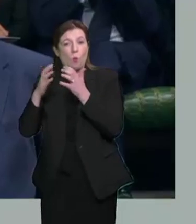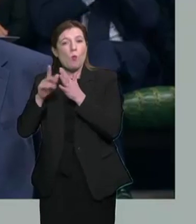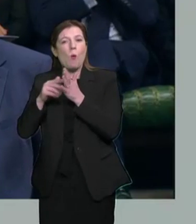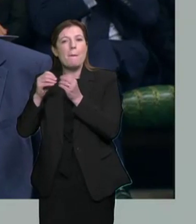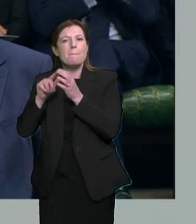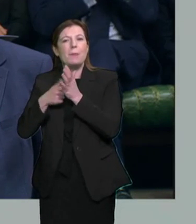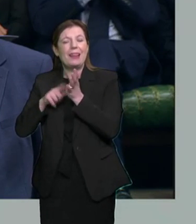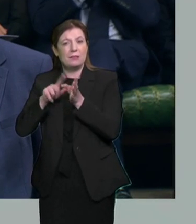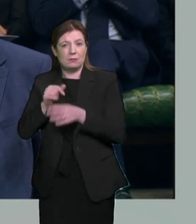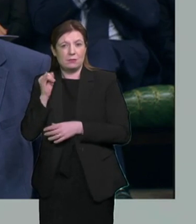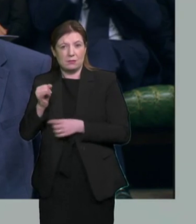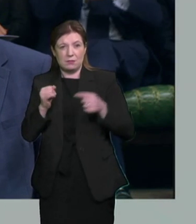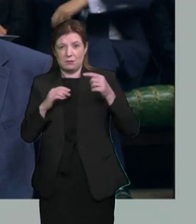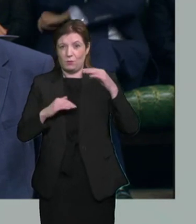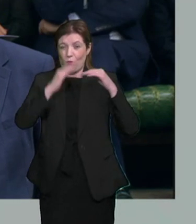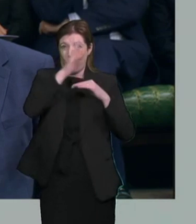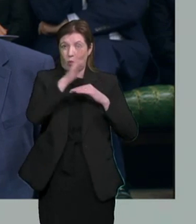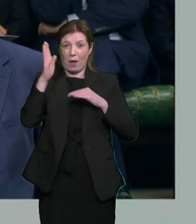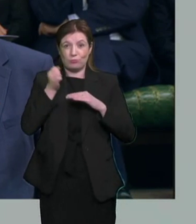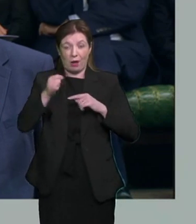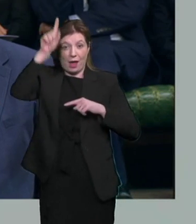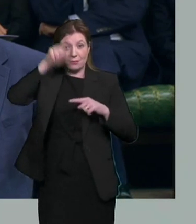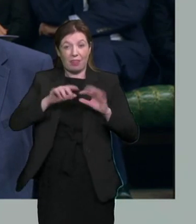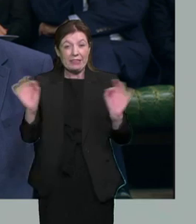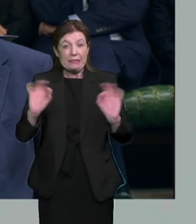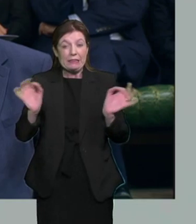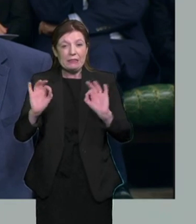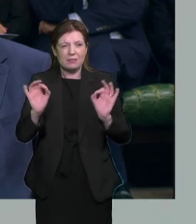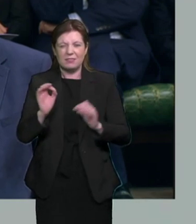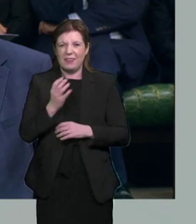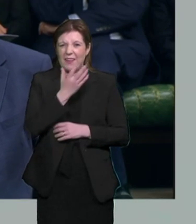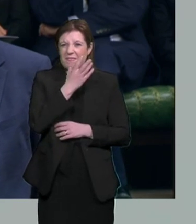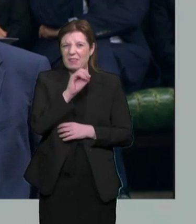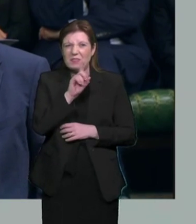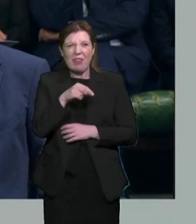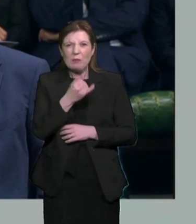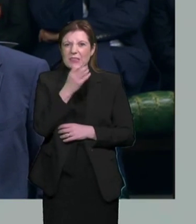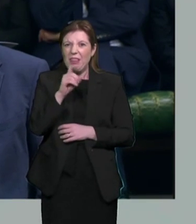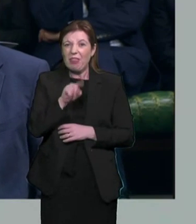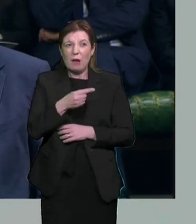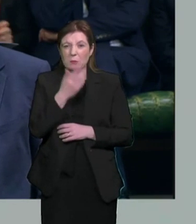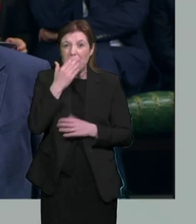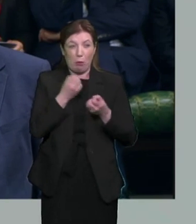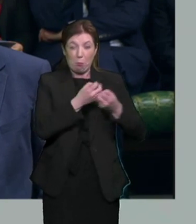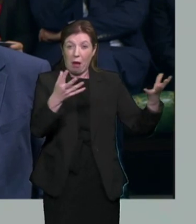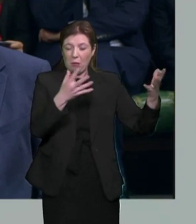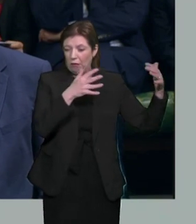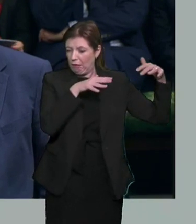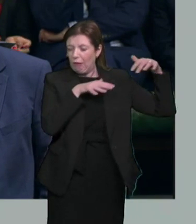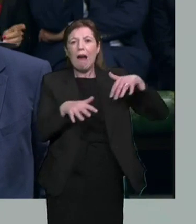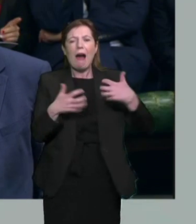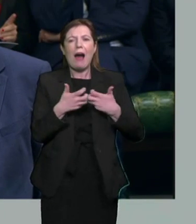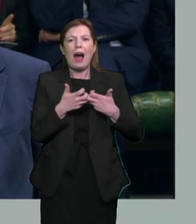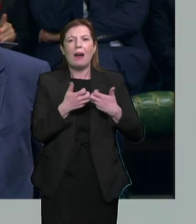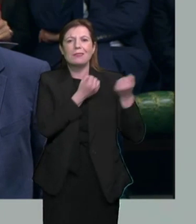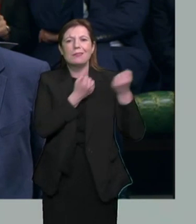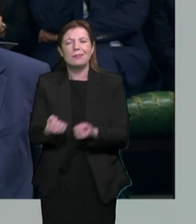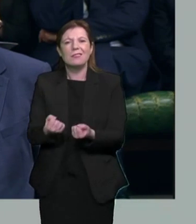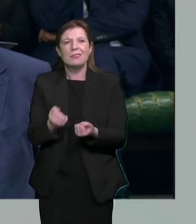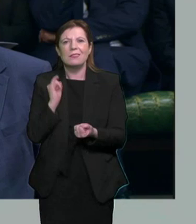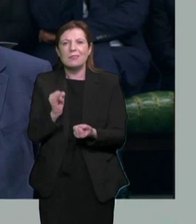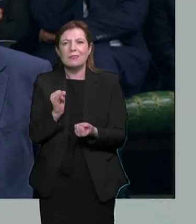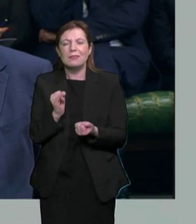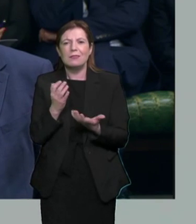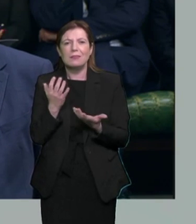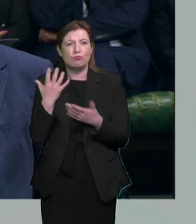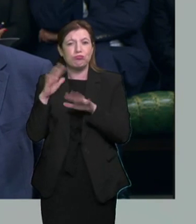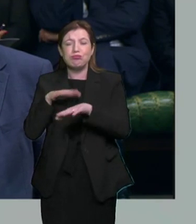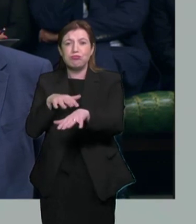There are no trains from the north-west that day, which means 50,000 or 60,000 people will have to go by road—bad for the fans and bad for the environment.